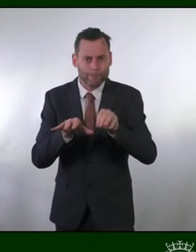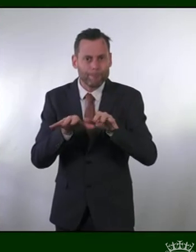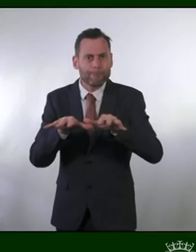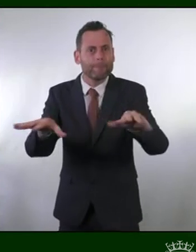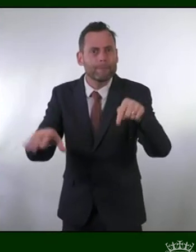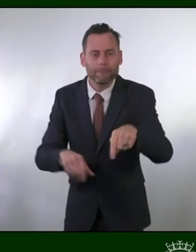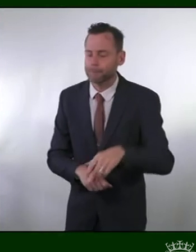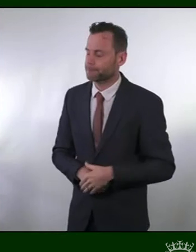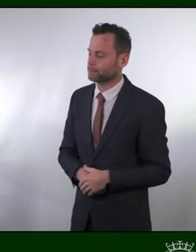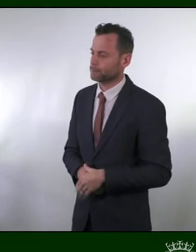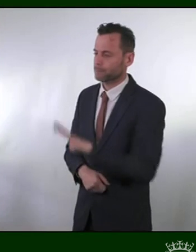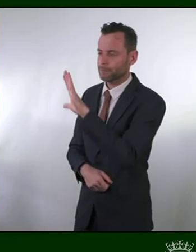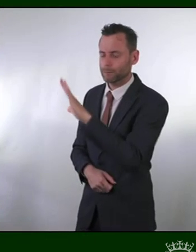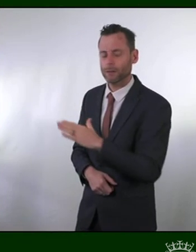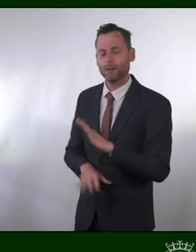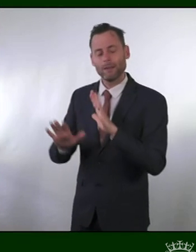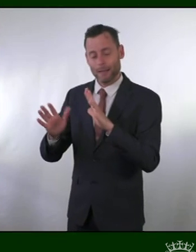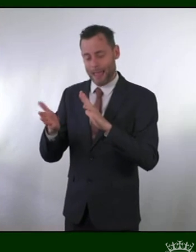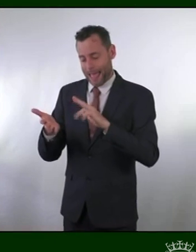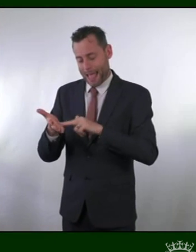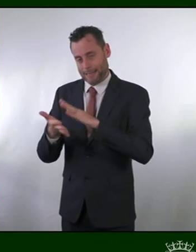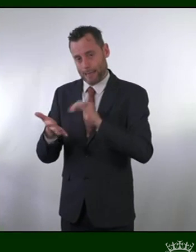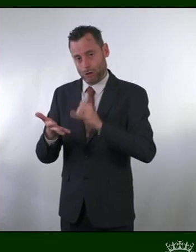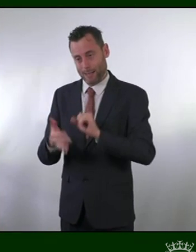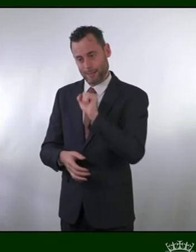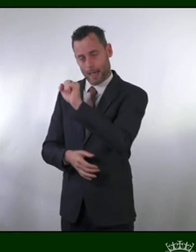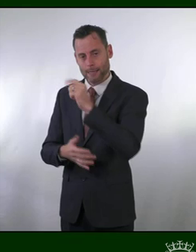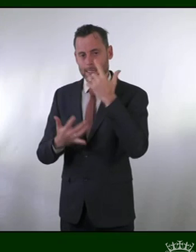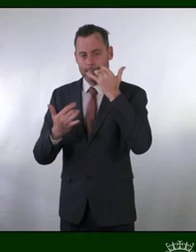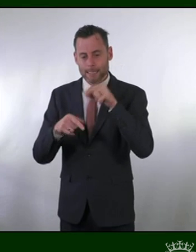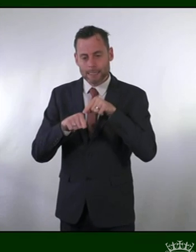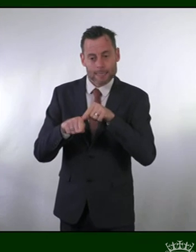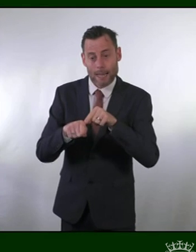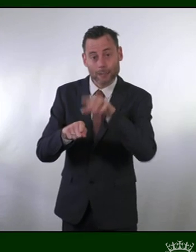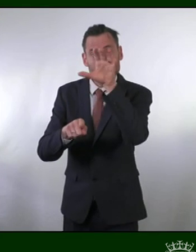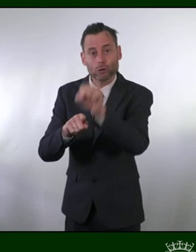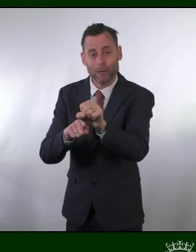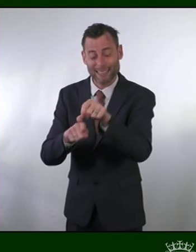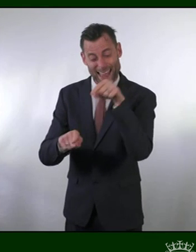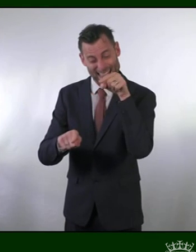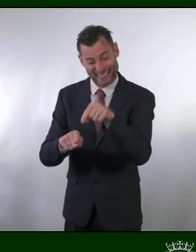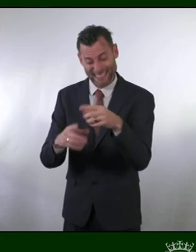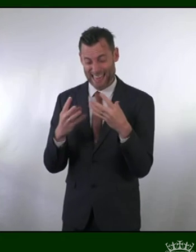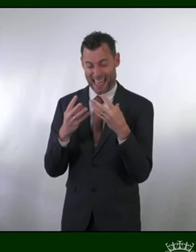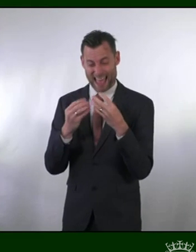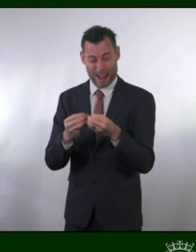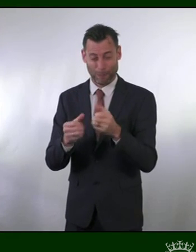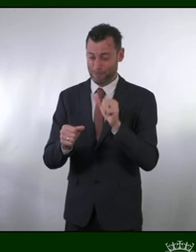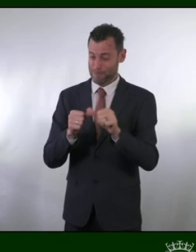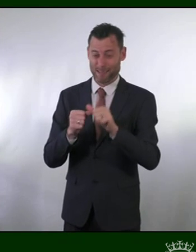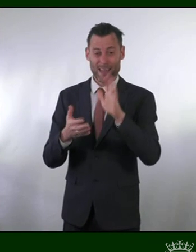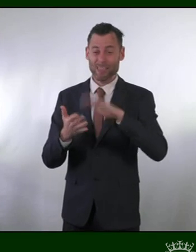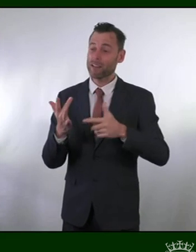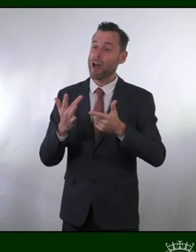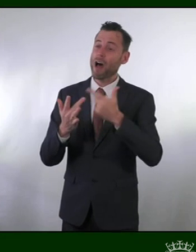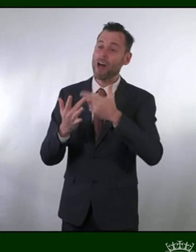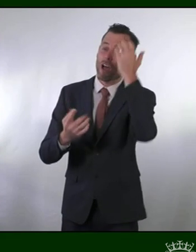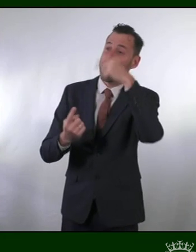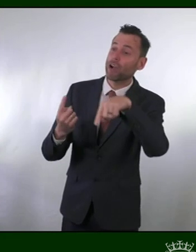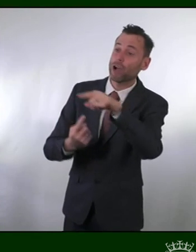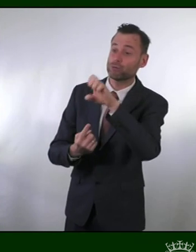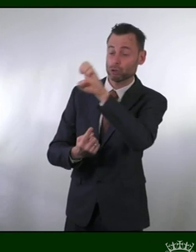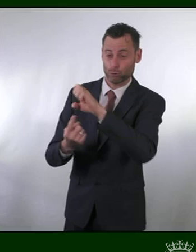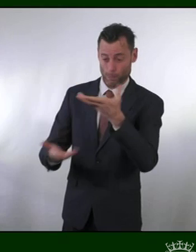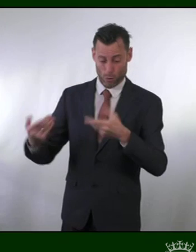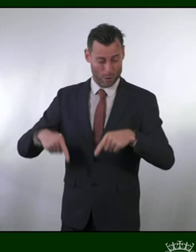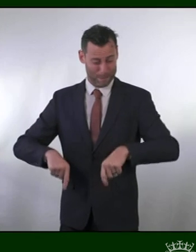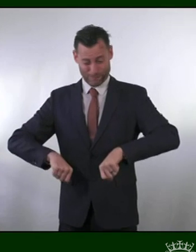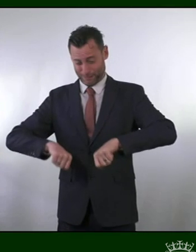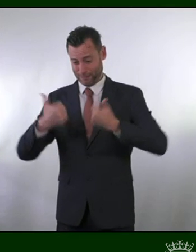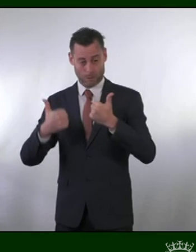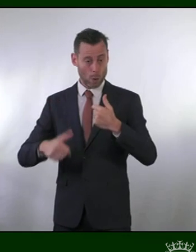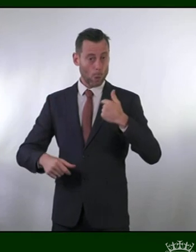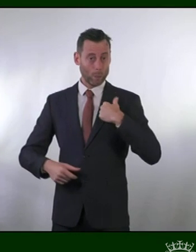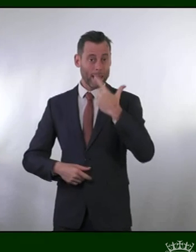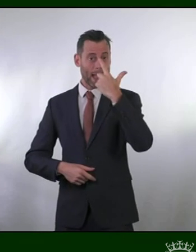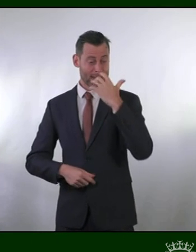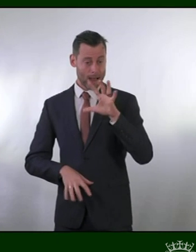It is thanks to NHS Test and Trace, which is now testing more people than are tested in any other country in Europe, that we know where the disease is surging.